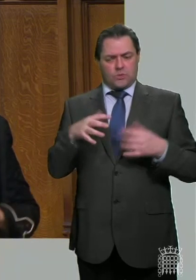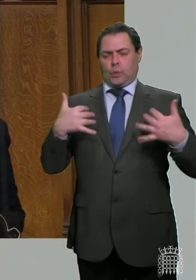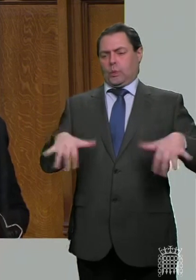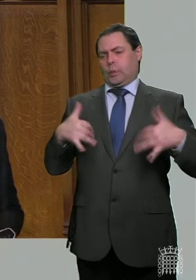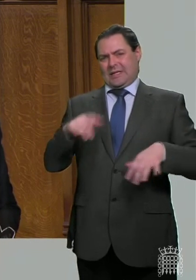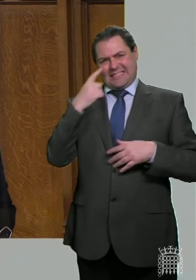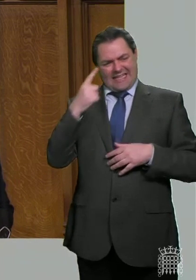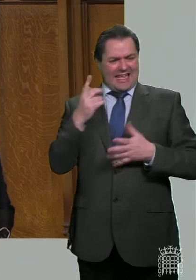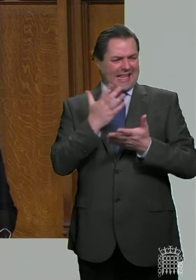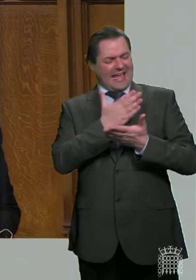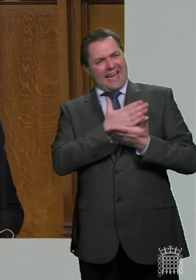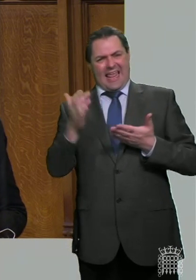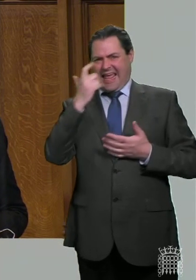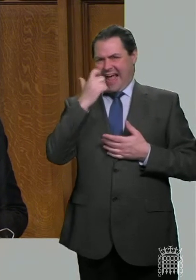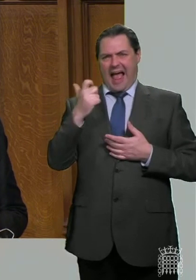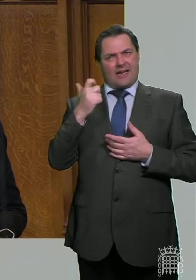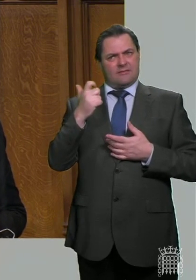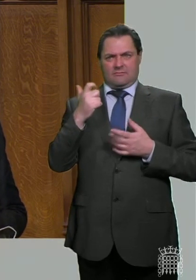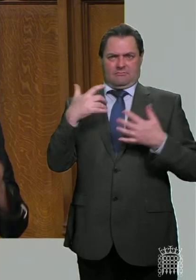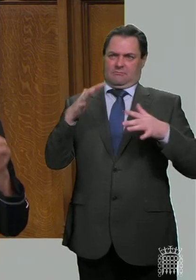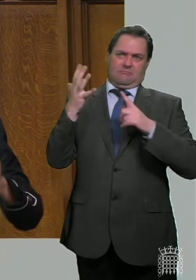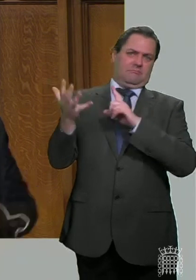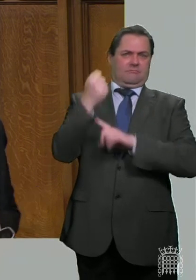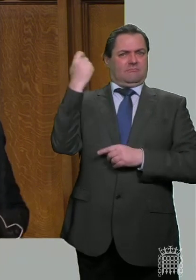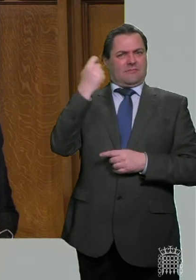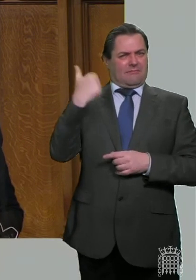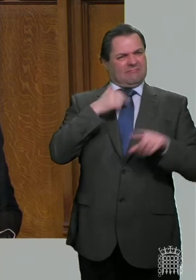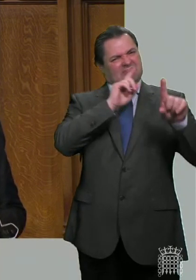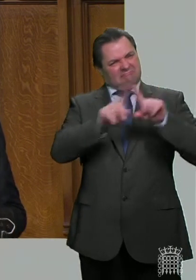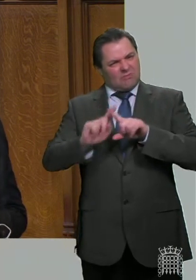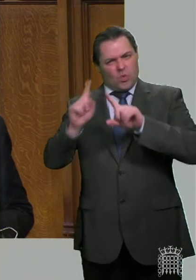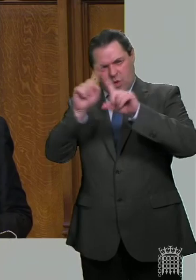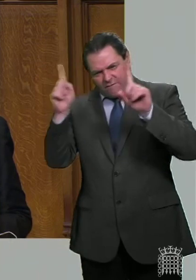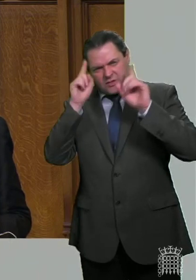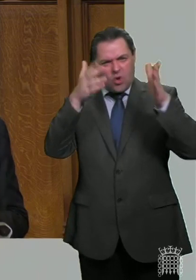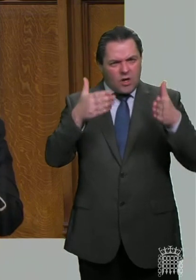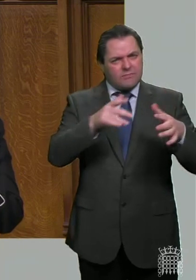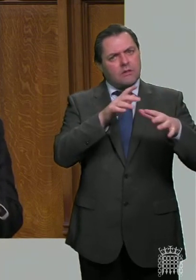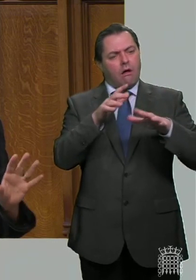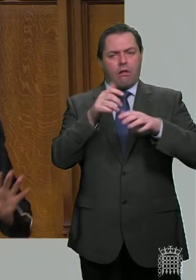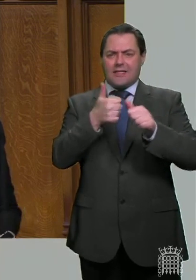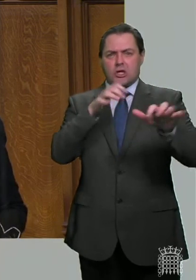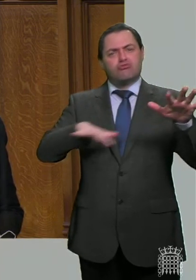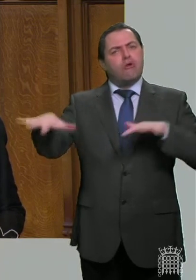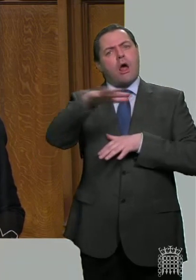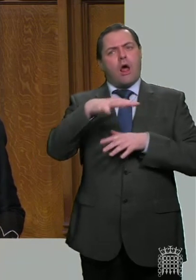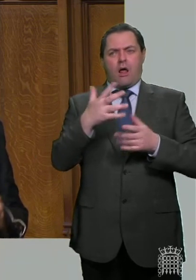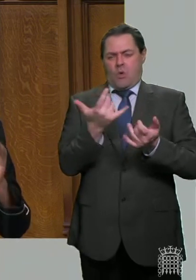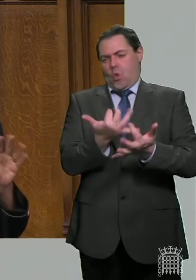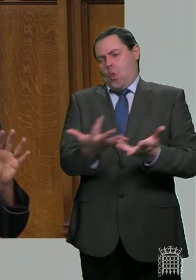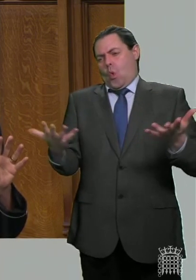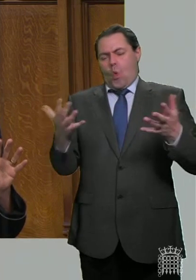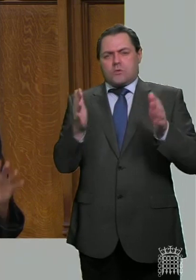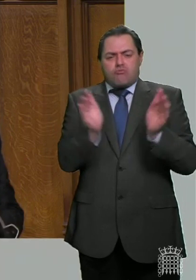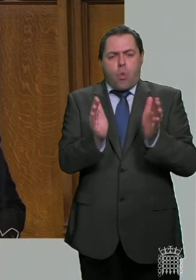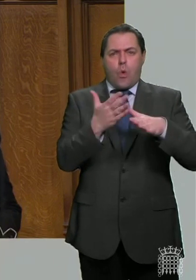In Wrexham, we have Maelor Hospital, Coleg Cambria, Glyndŵr University and an industrial estate bristling with small and medium-sized enterprises.